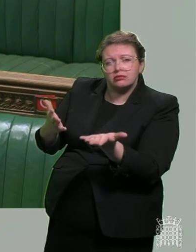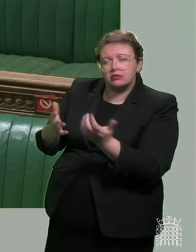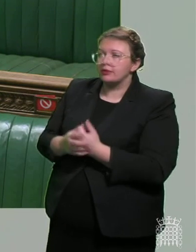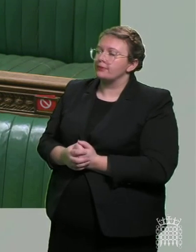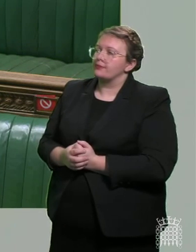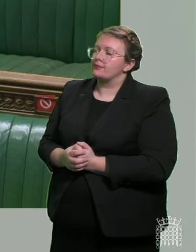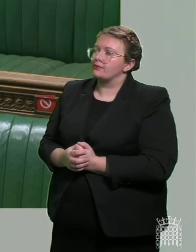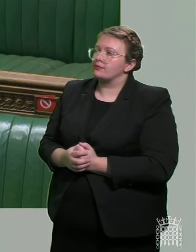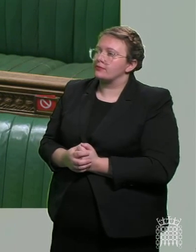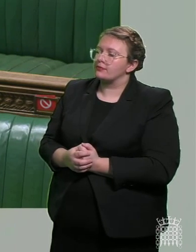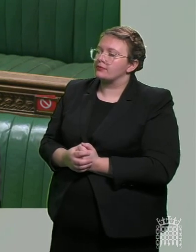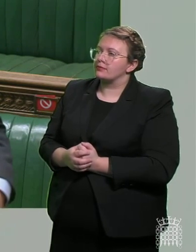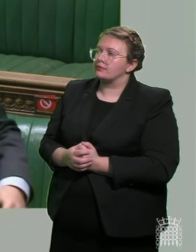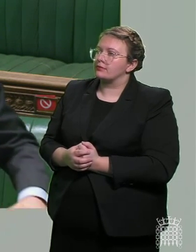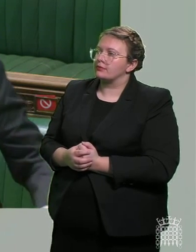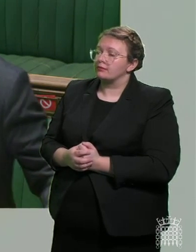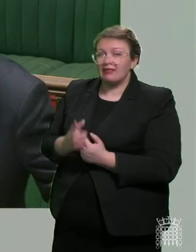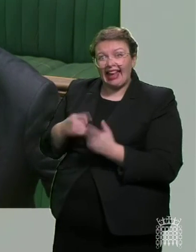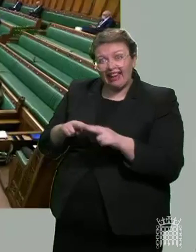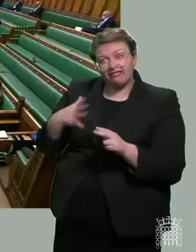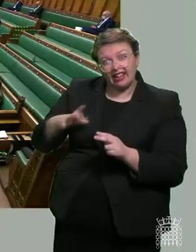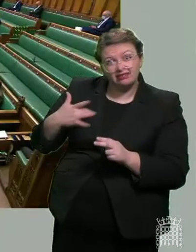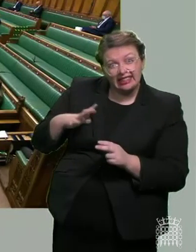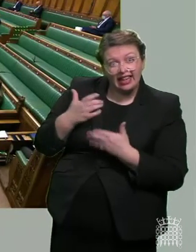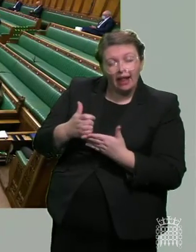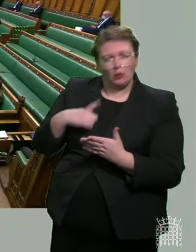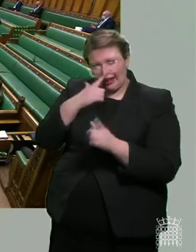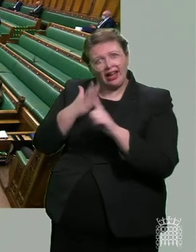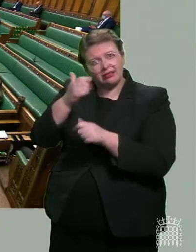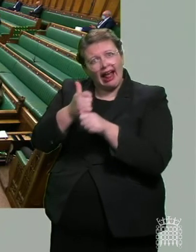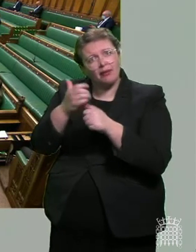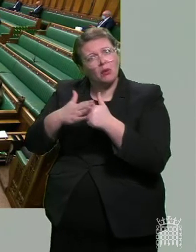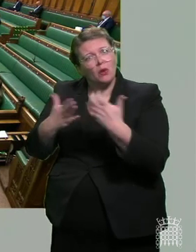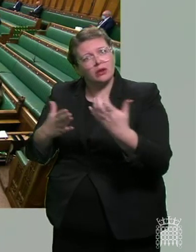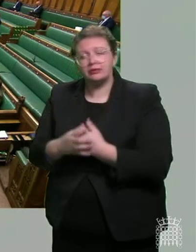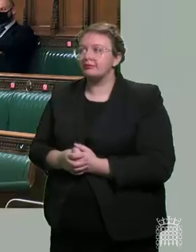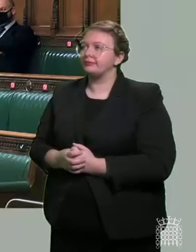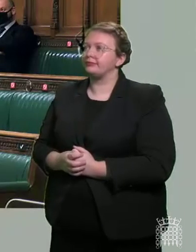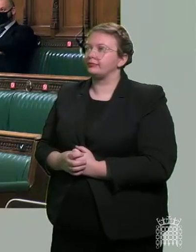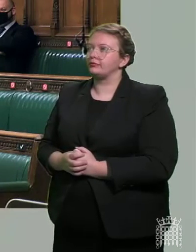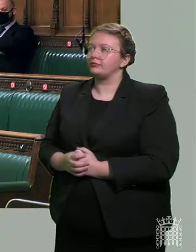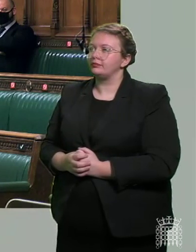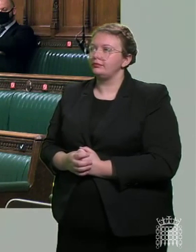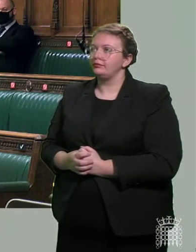I spoke to leaseholders caught in the middle of this on Monday.